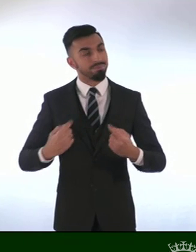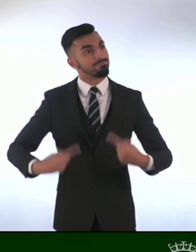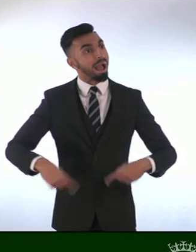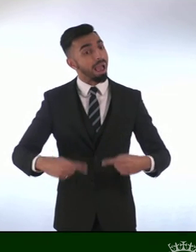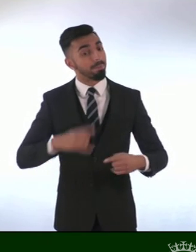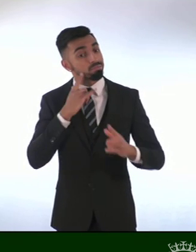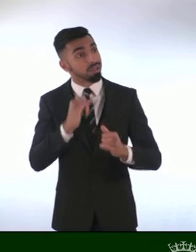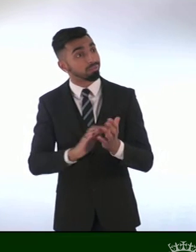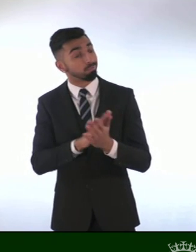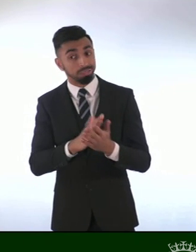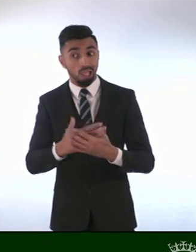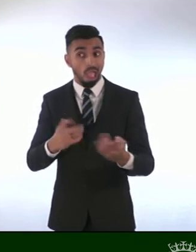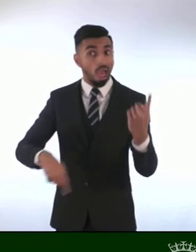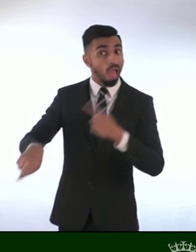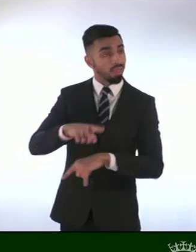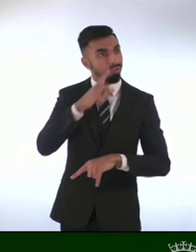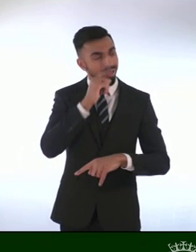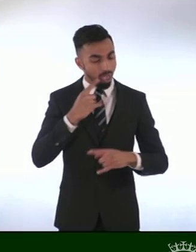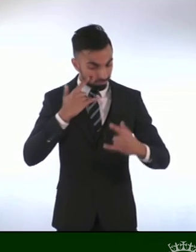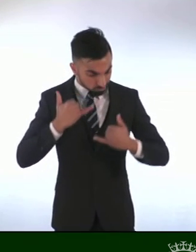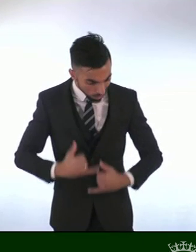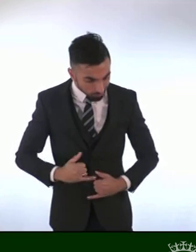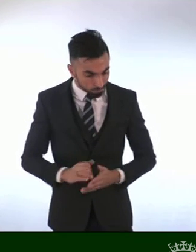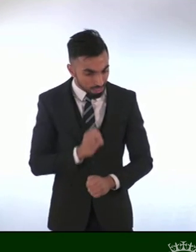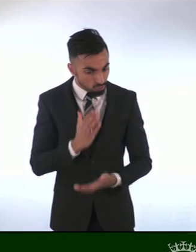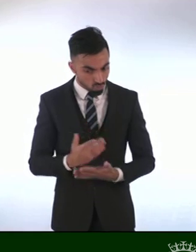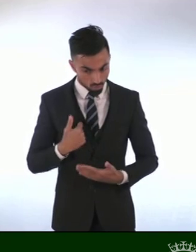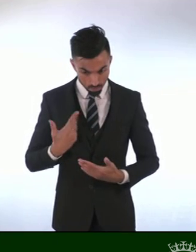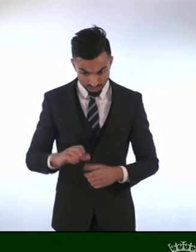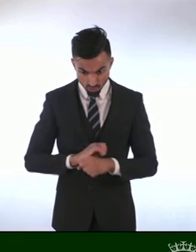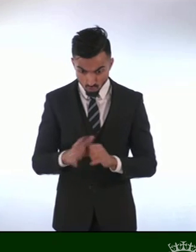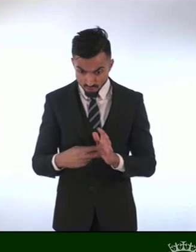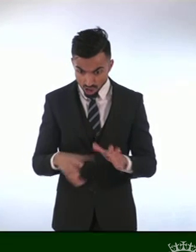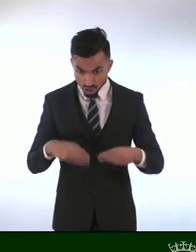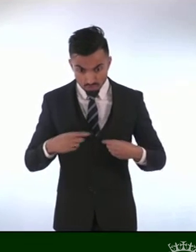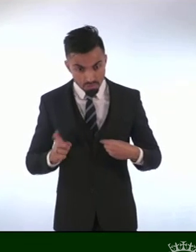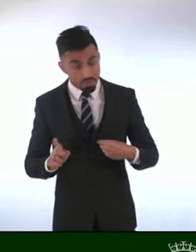That will truly be of huge benefit to this country in tackling the outbreak.